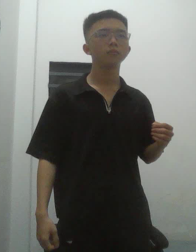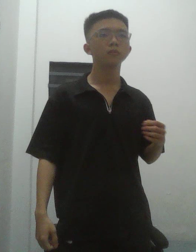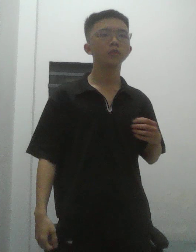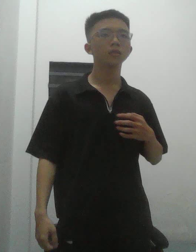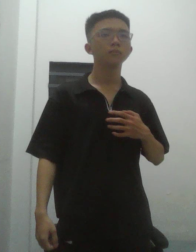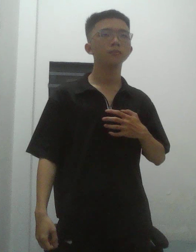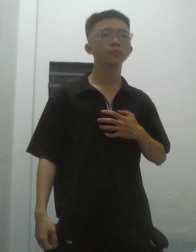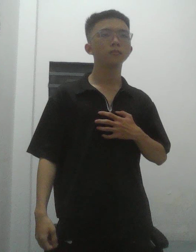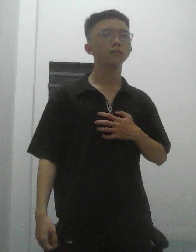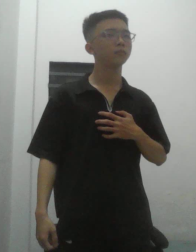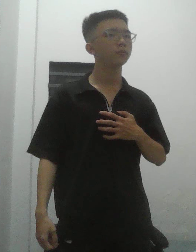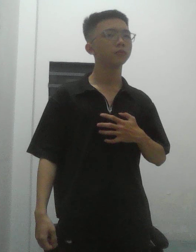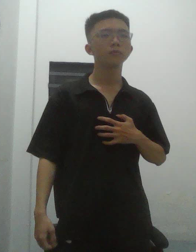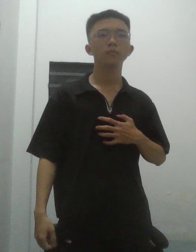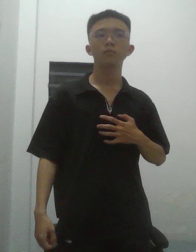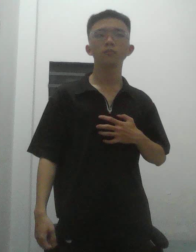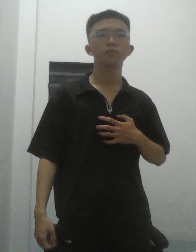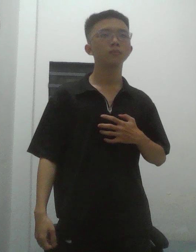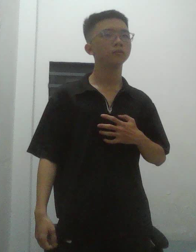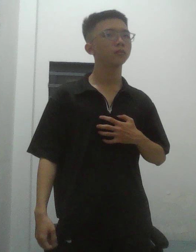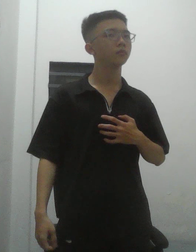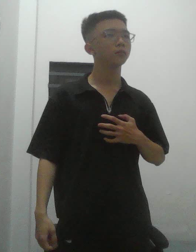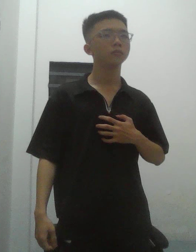khong thich